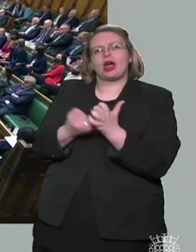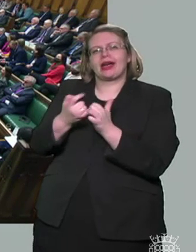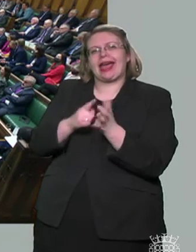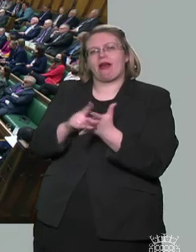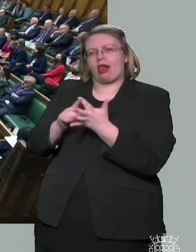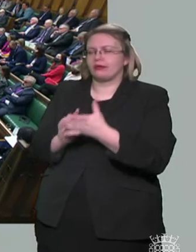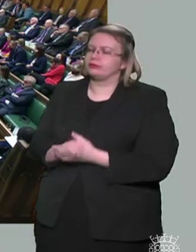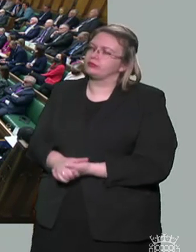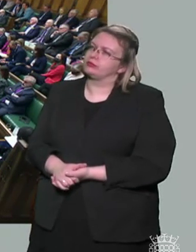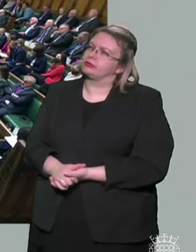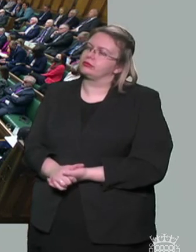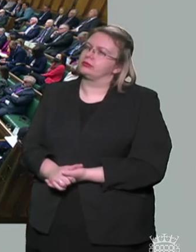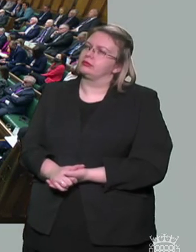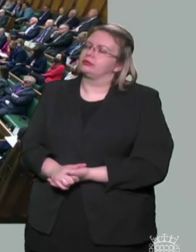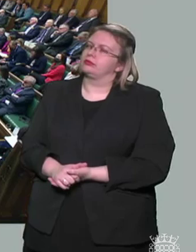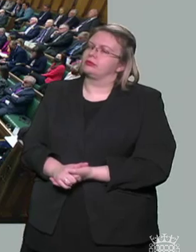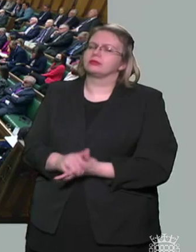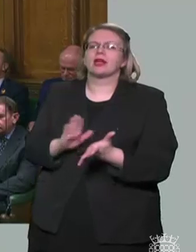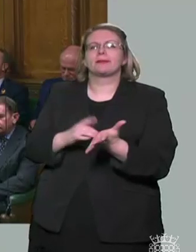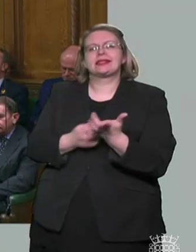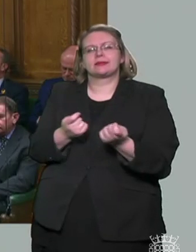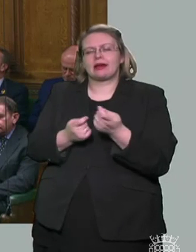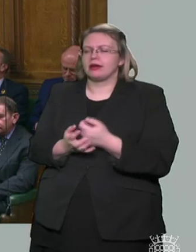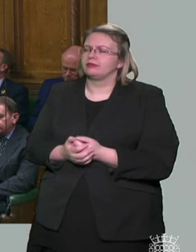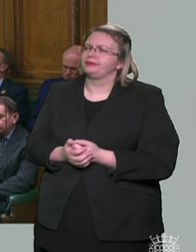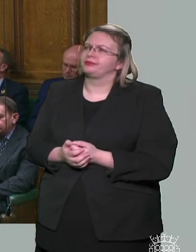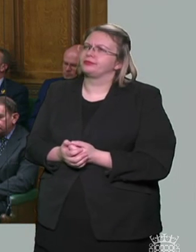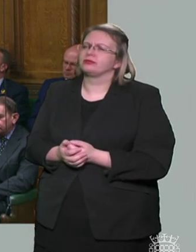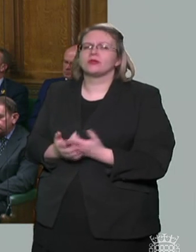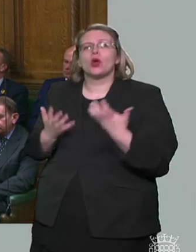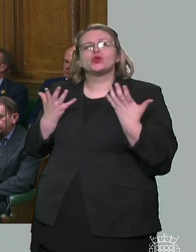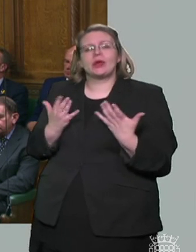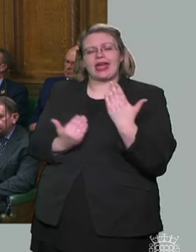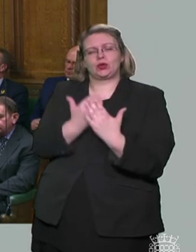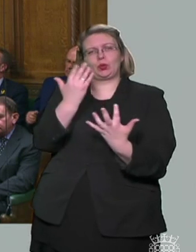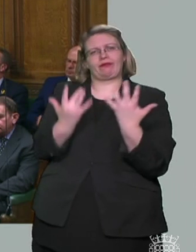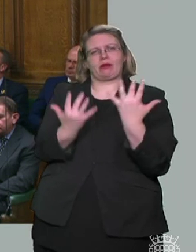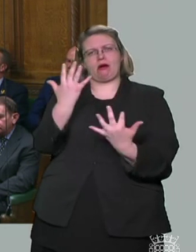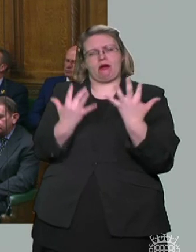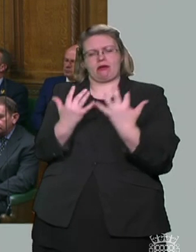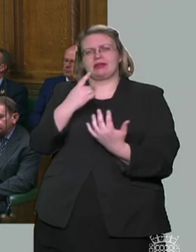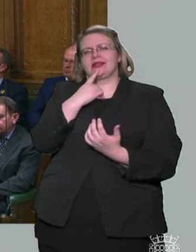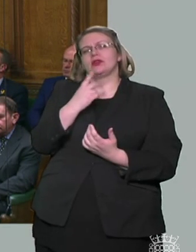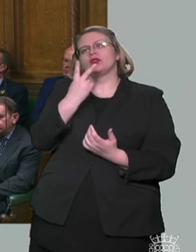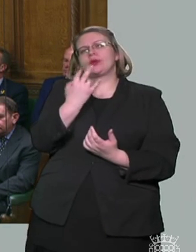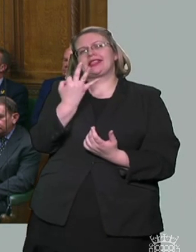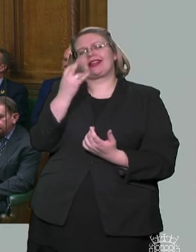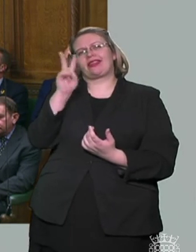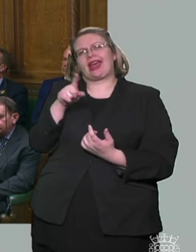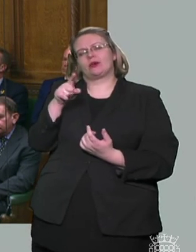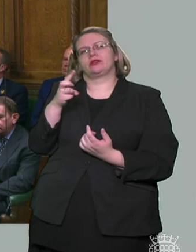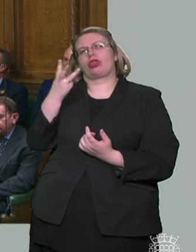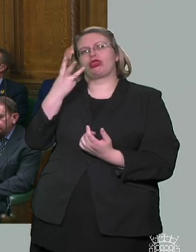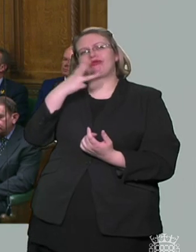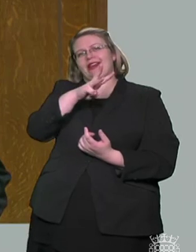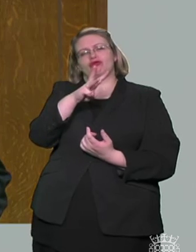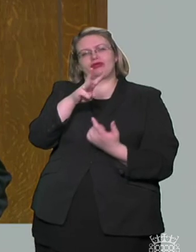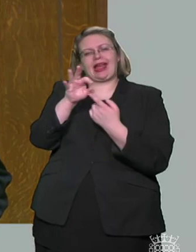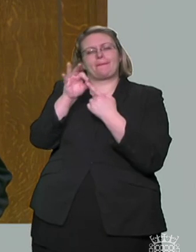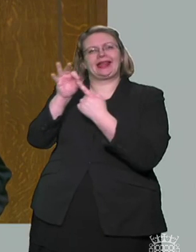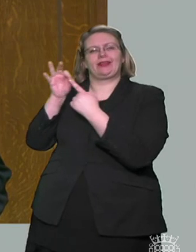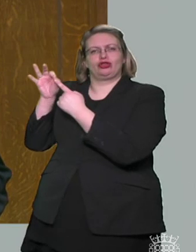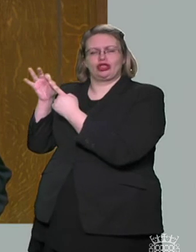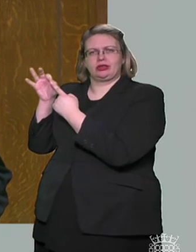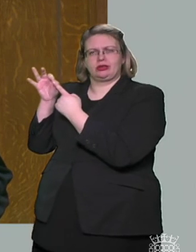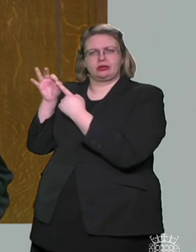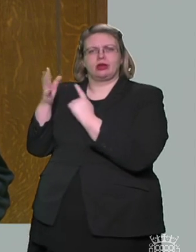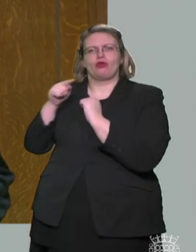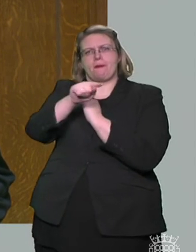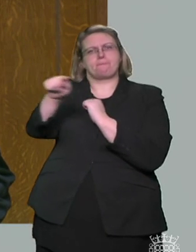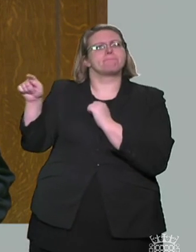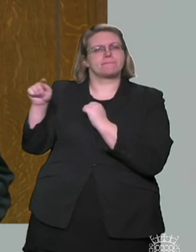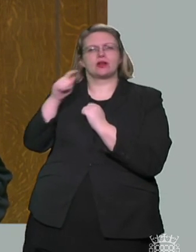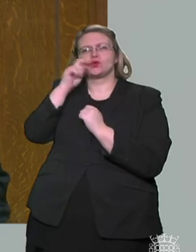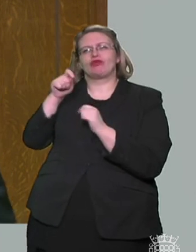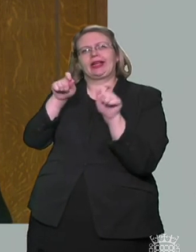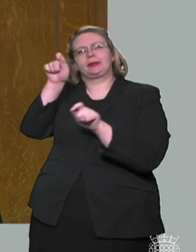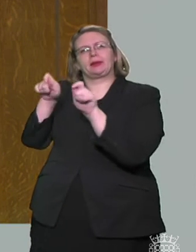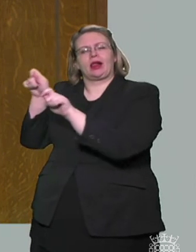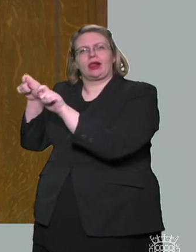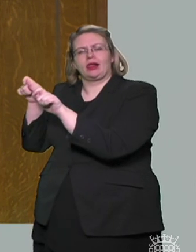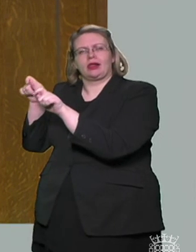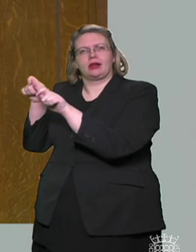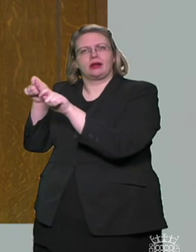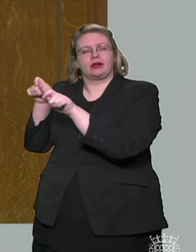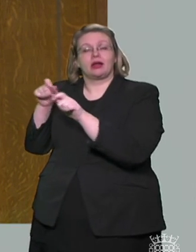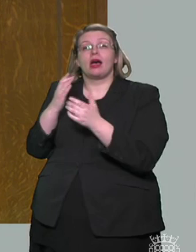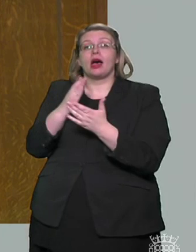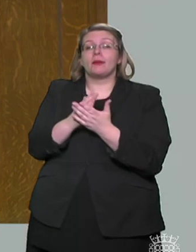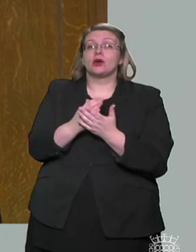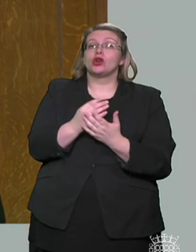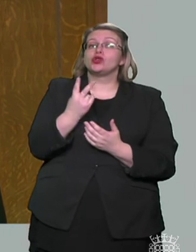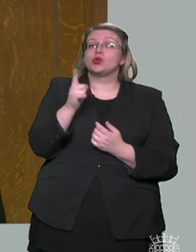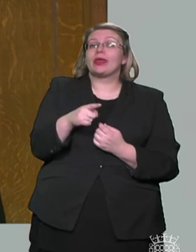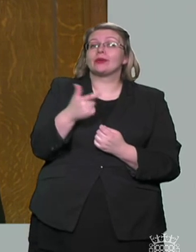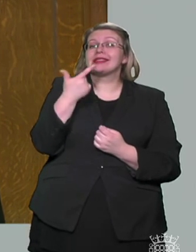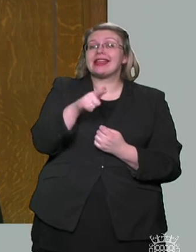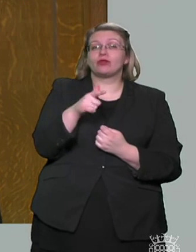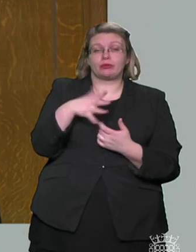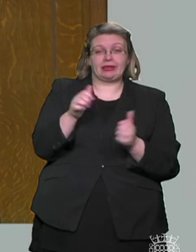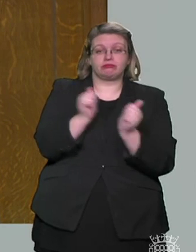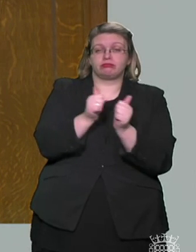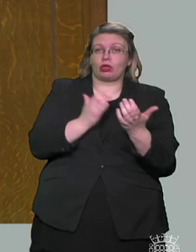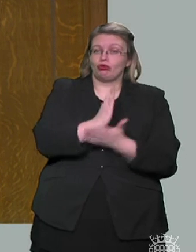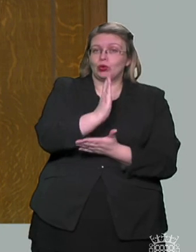Today’s updated Government figures show that of 28,300 applications submitted under the sponsorship scheme by people displaced in Putin’s war, just 2,700 have been processed.